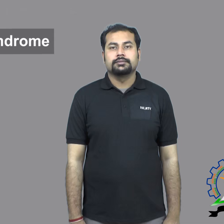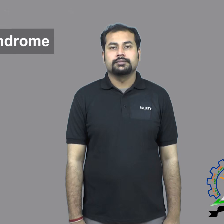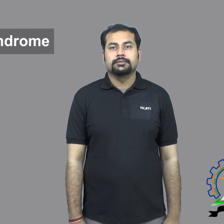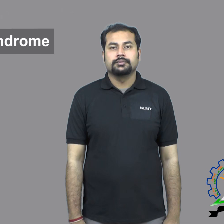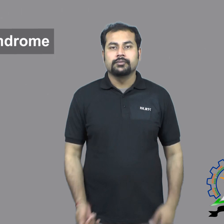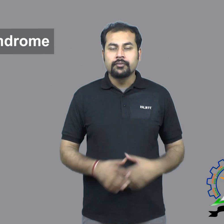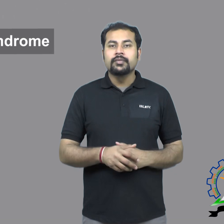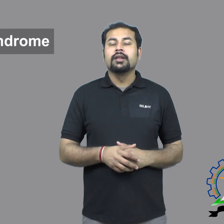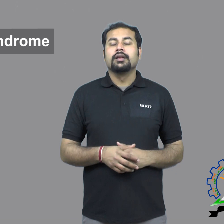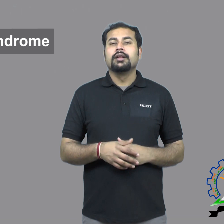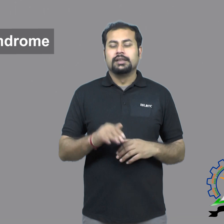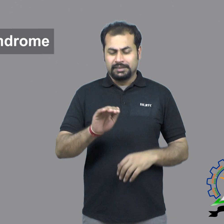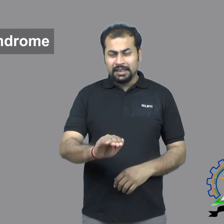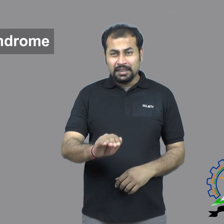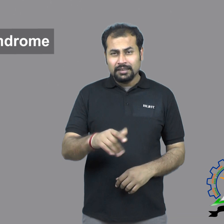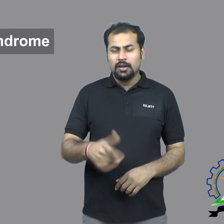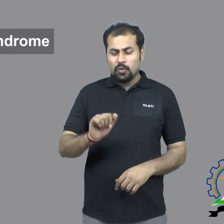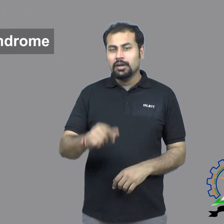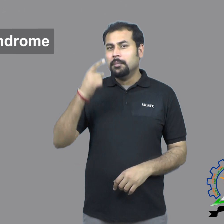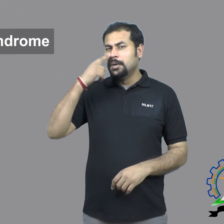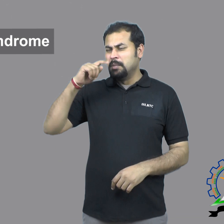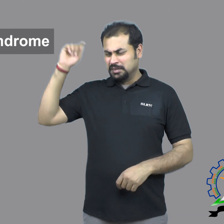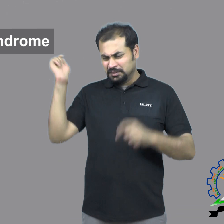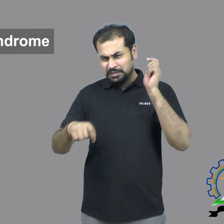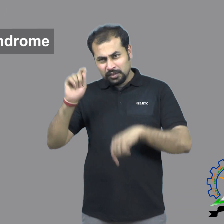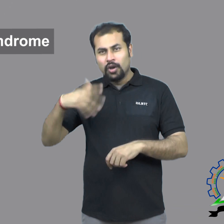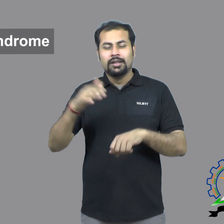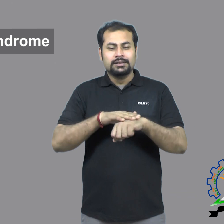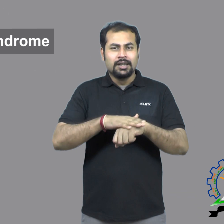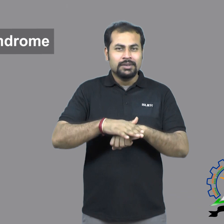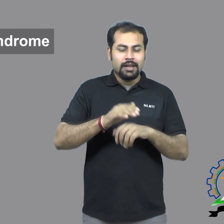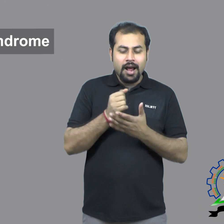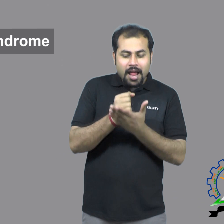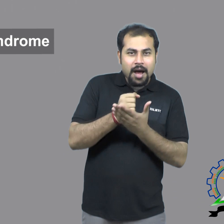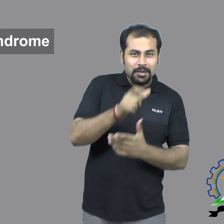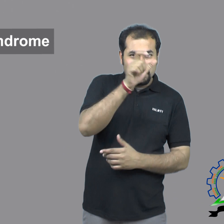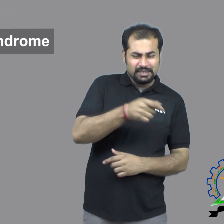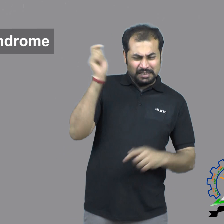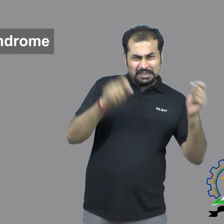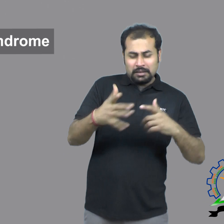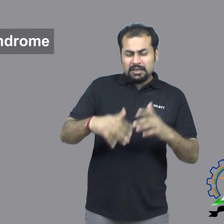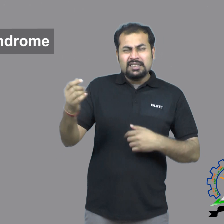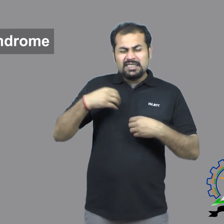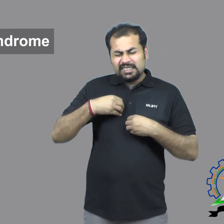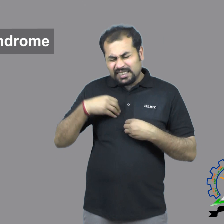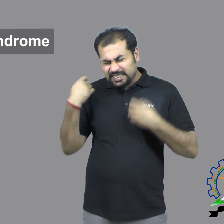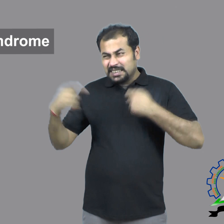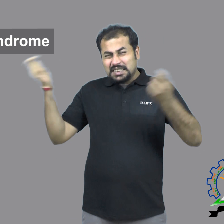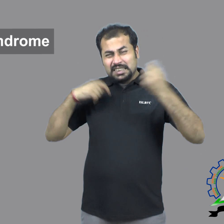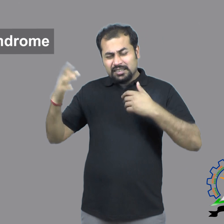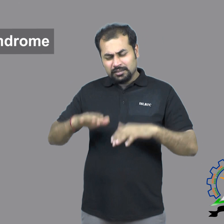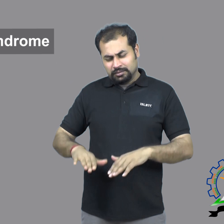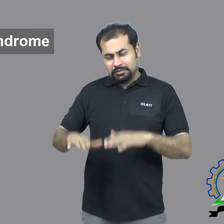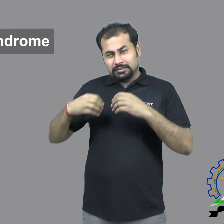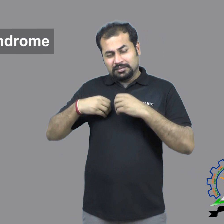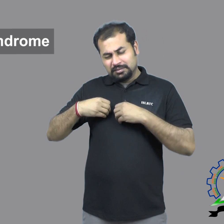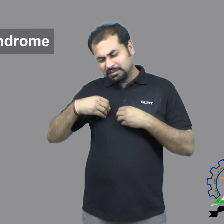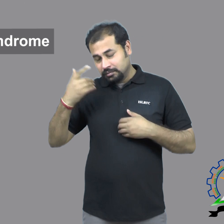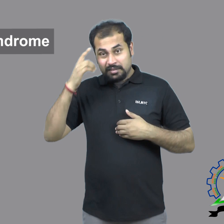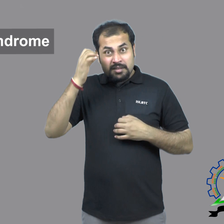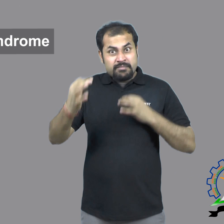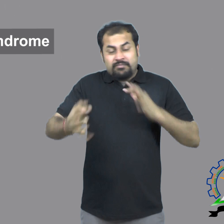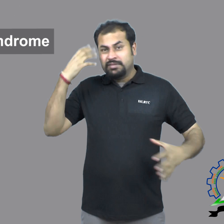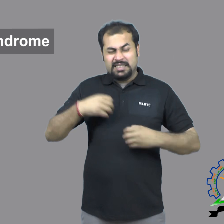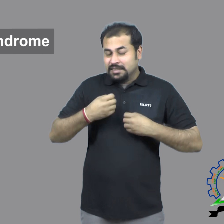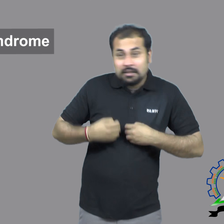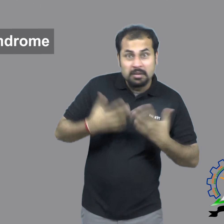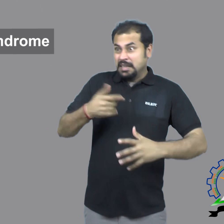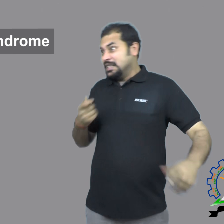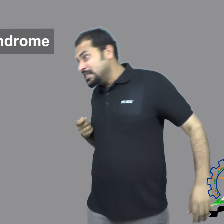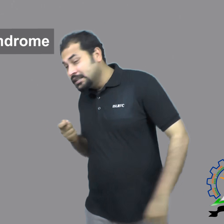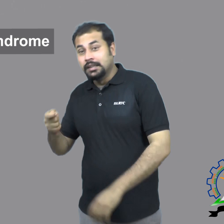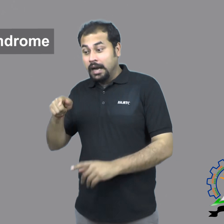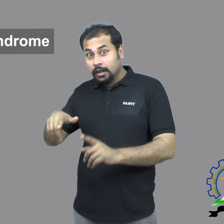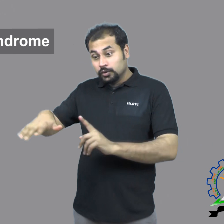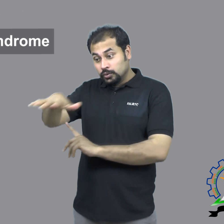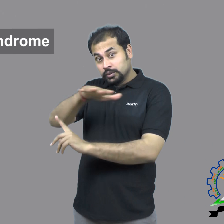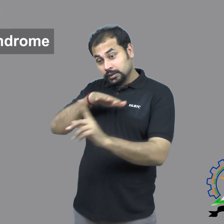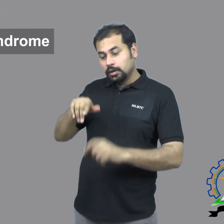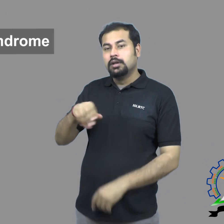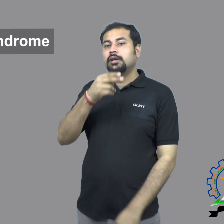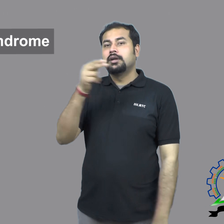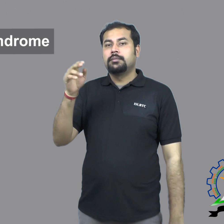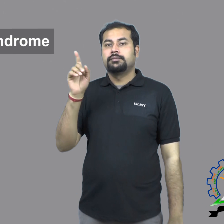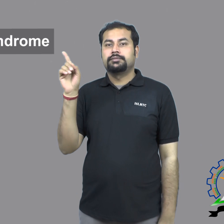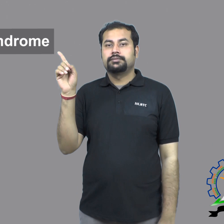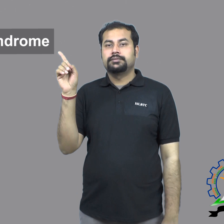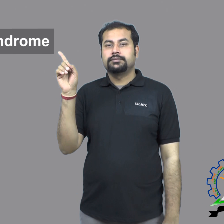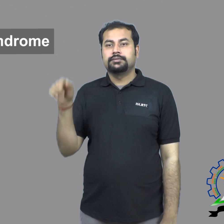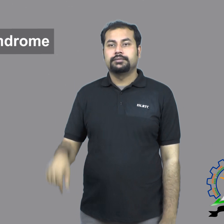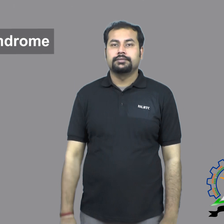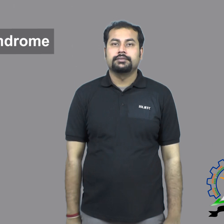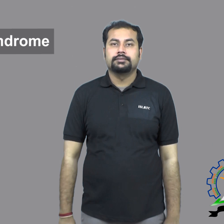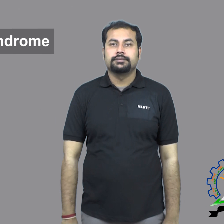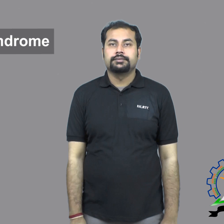Battered Child Syndrome